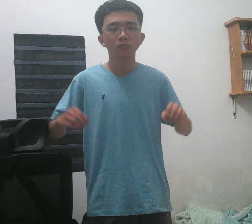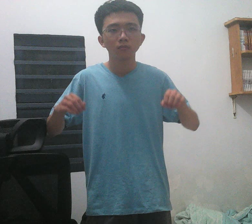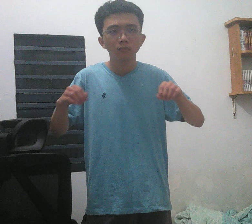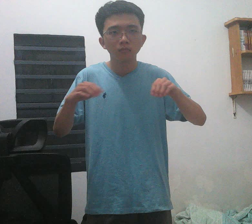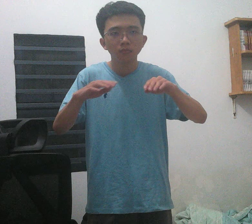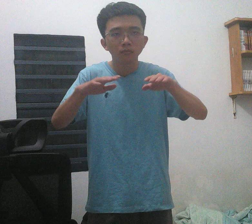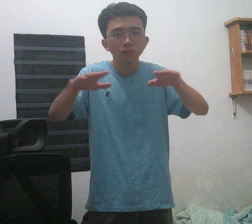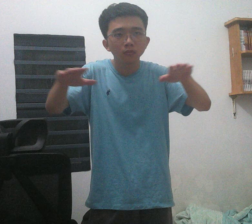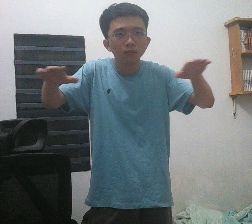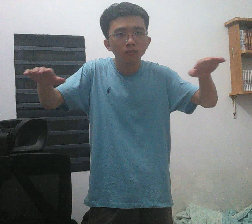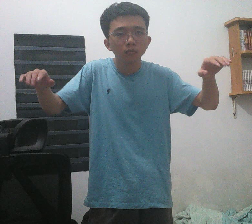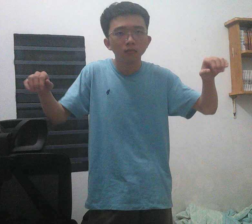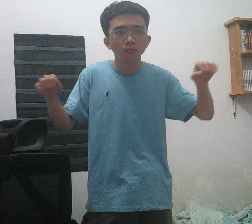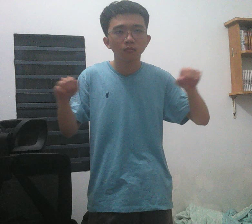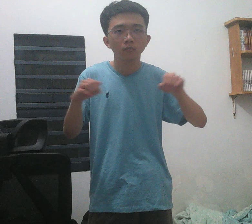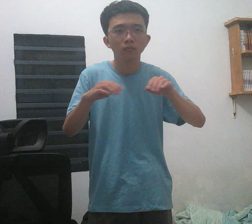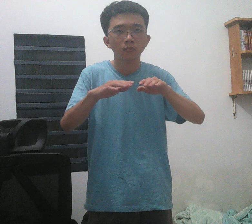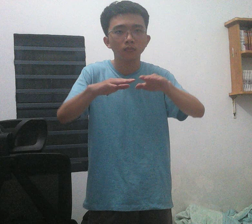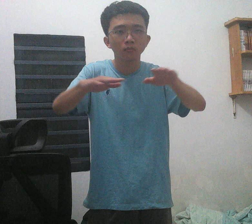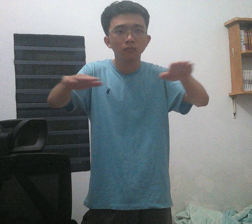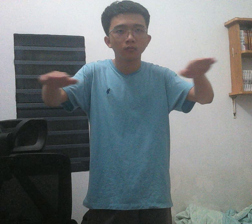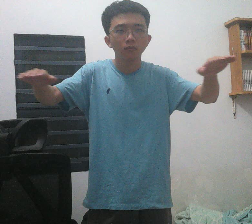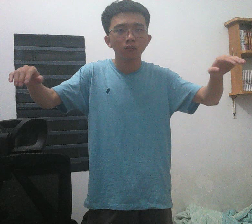boi